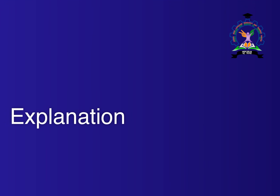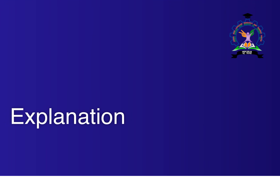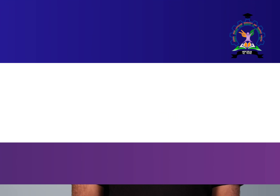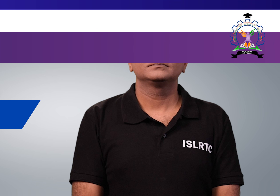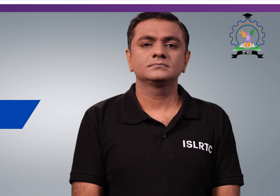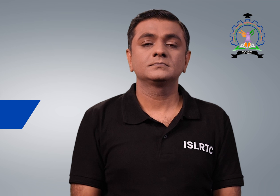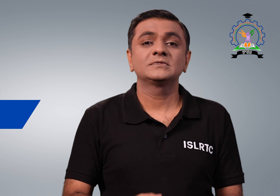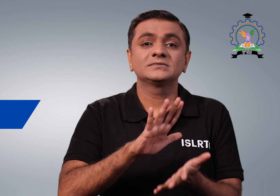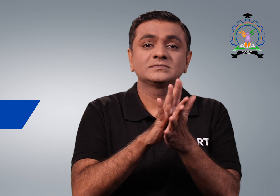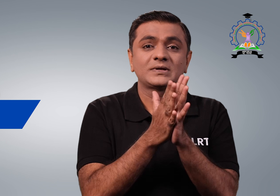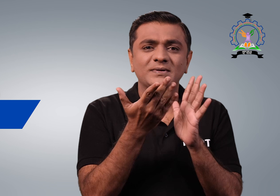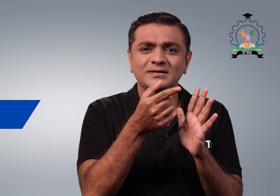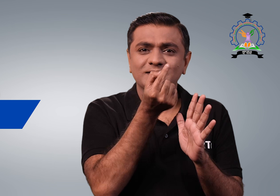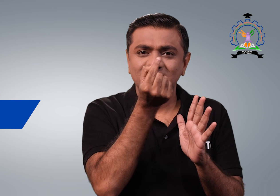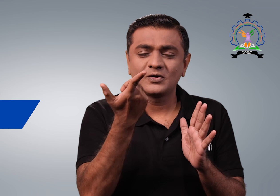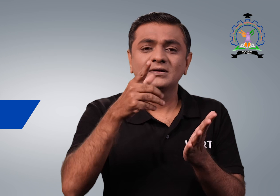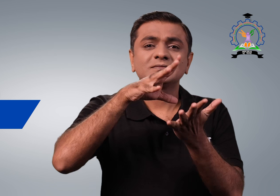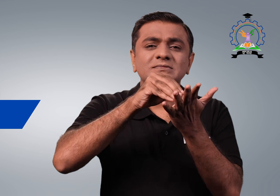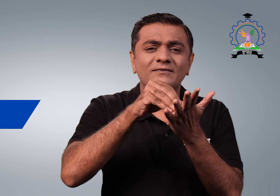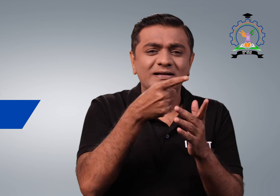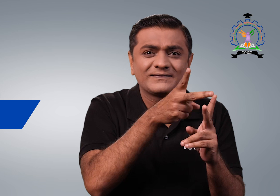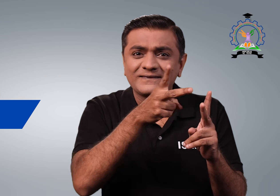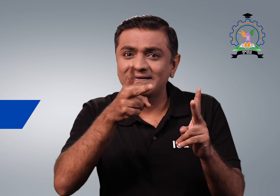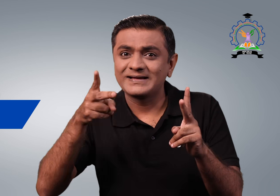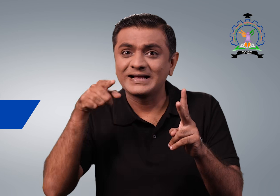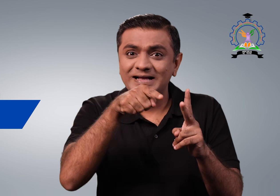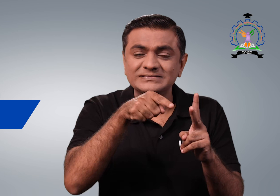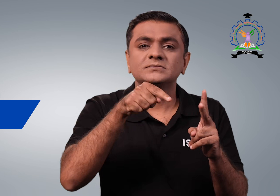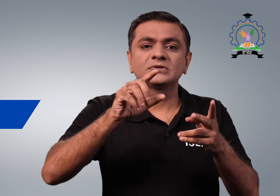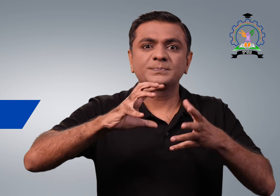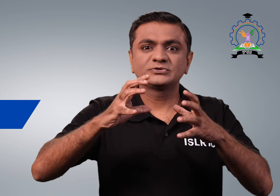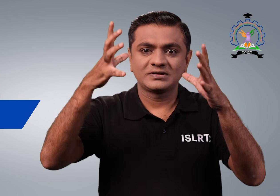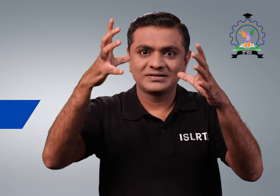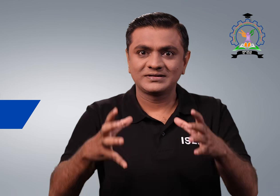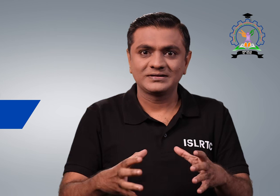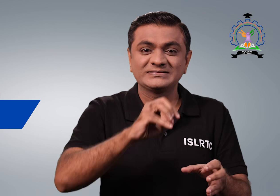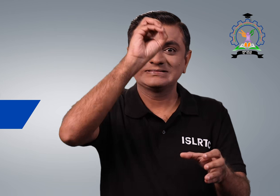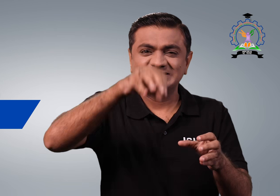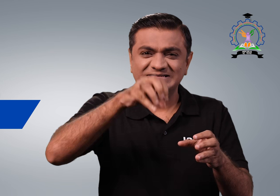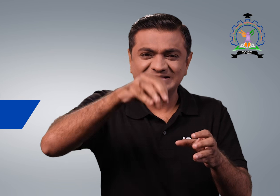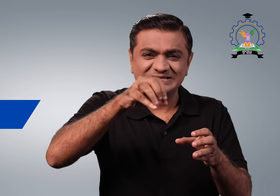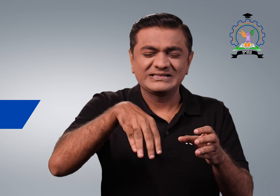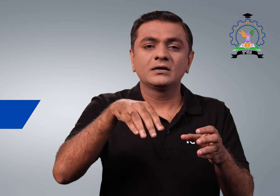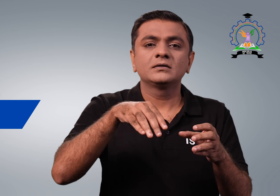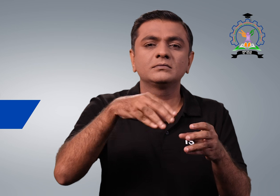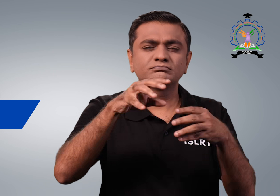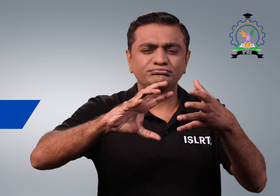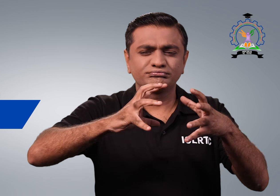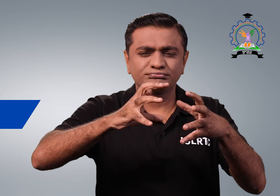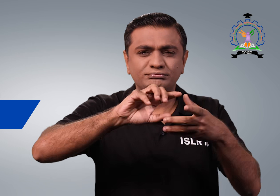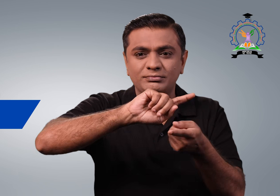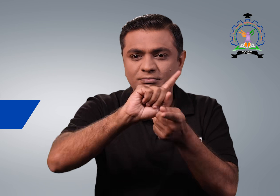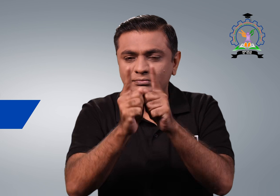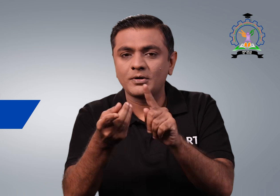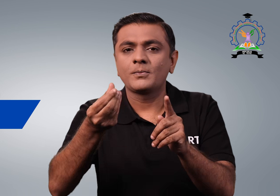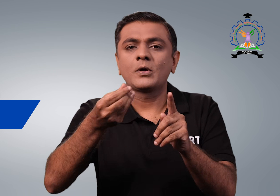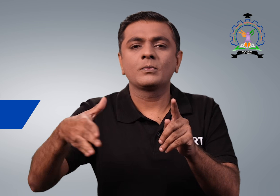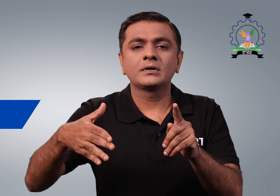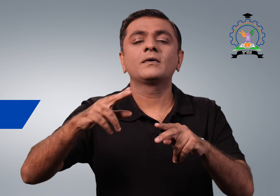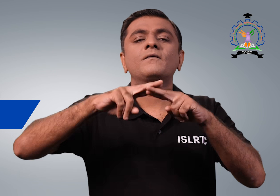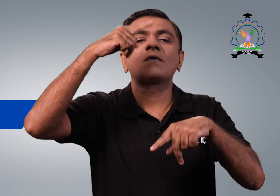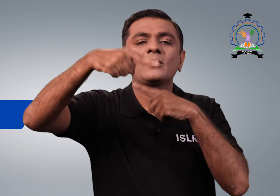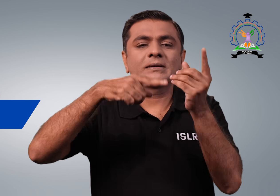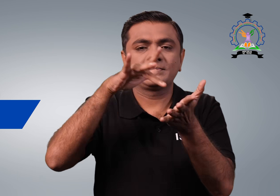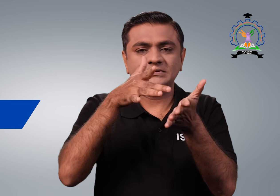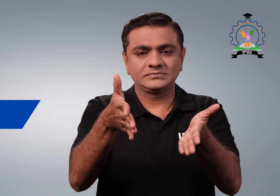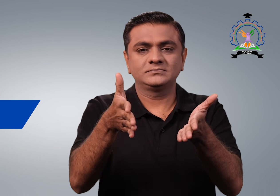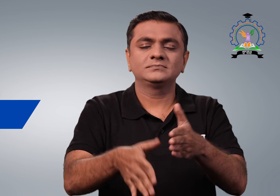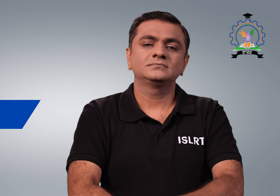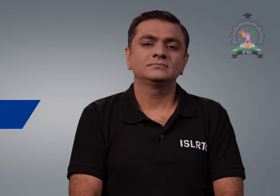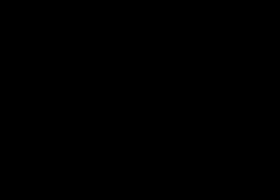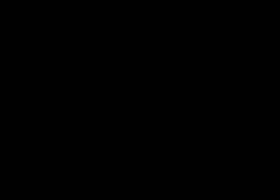A flour mill is a factory where grains like wheat etc are ground into flour.